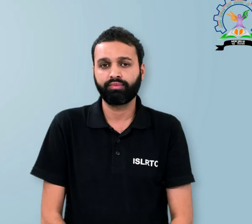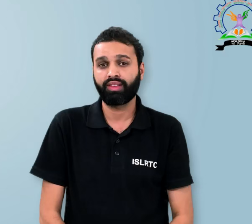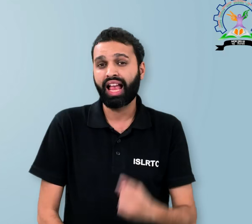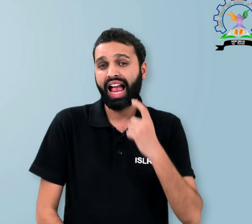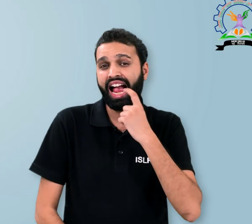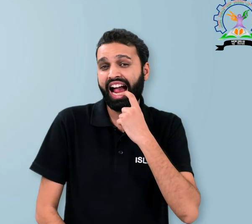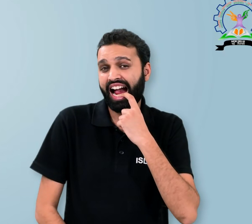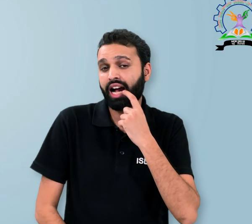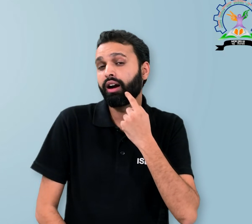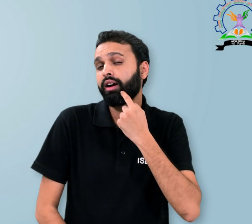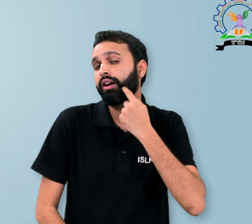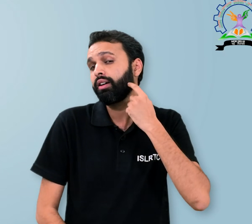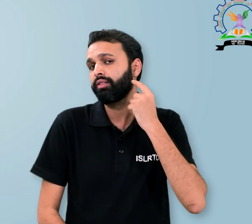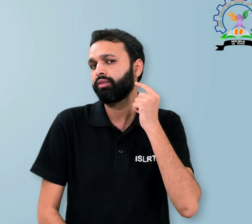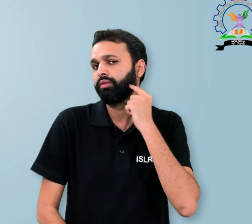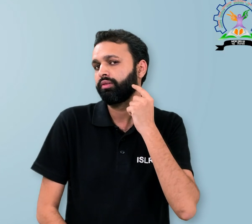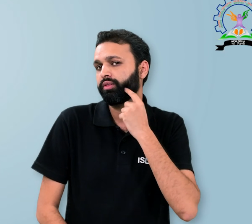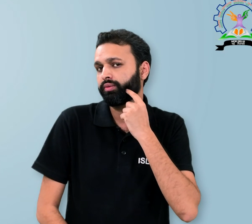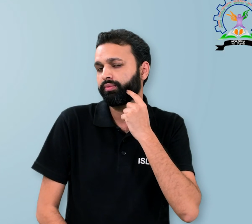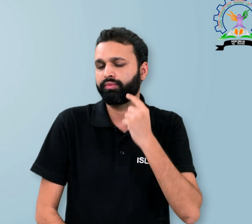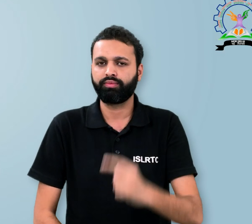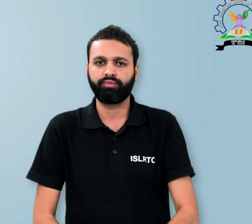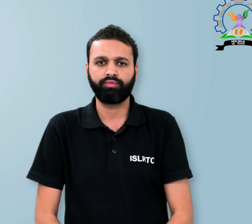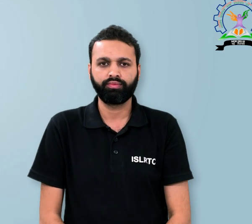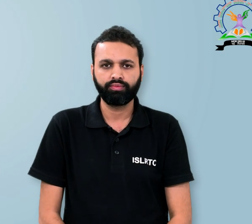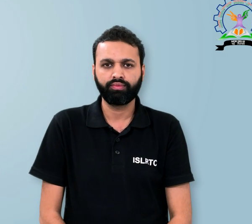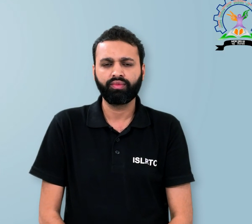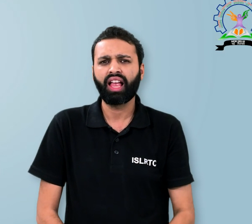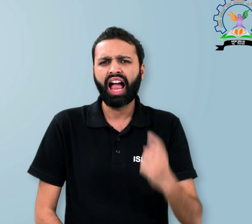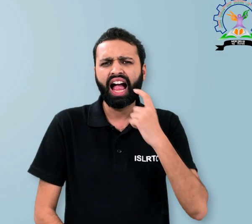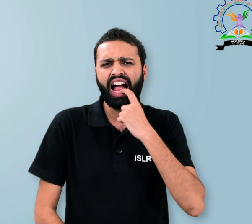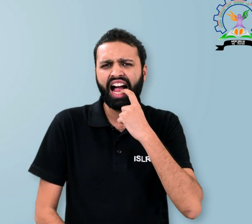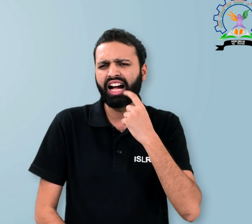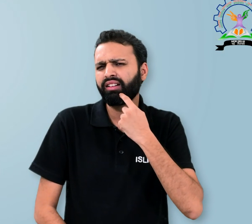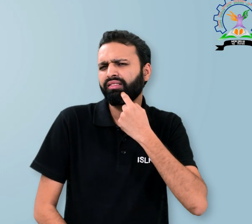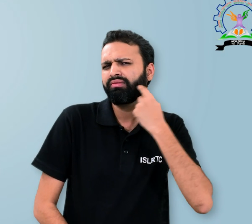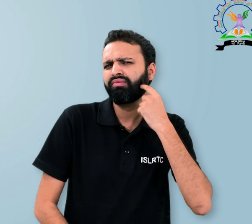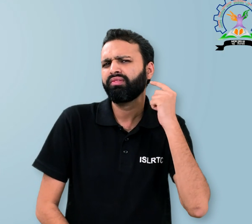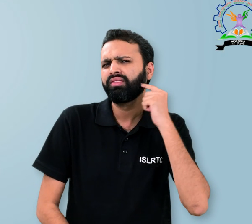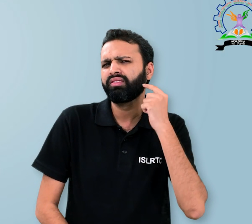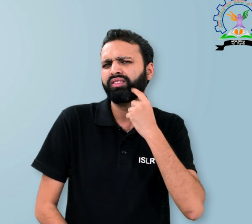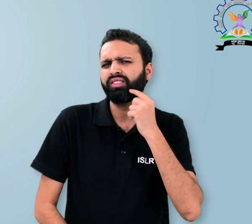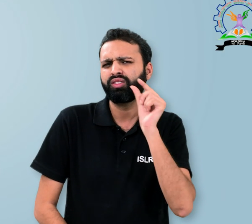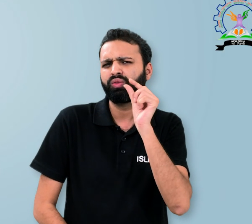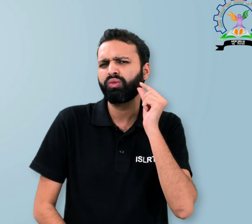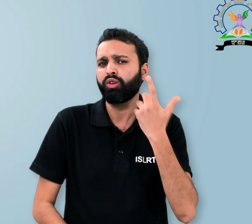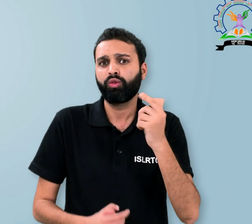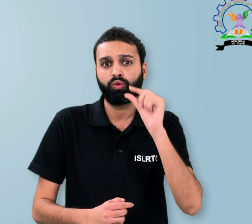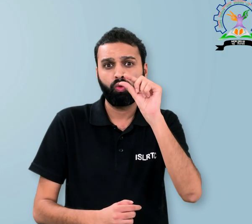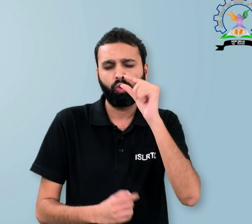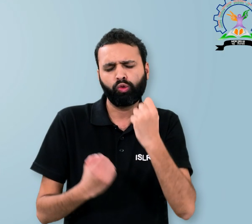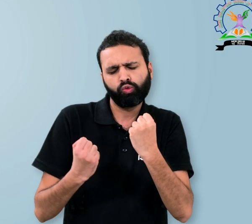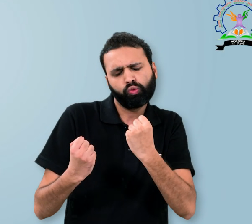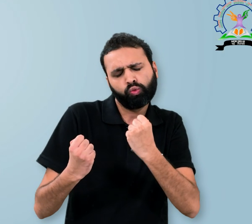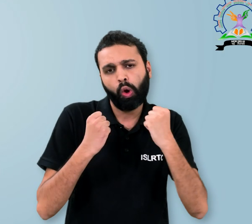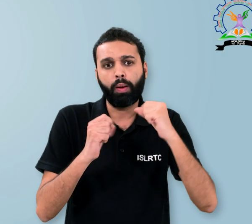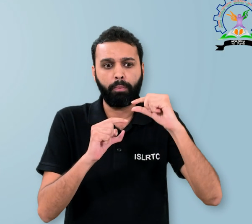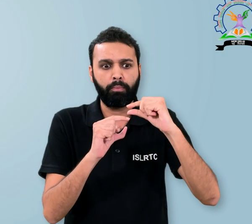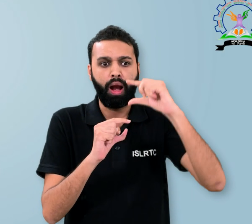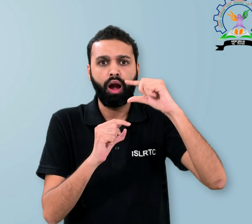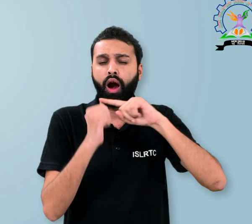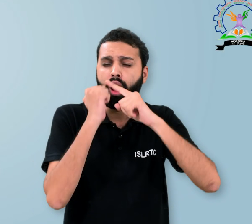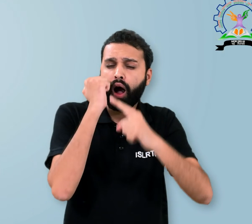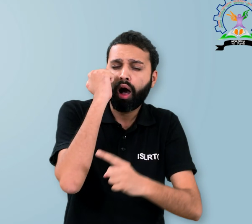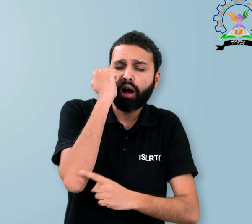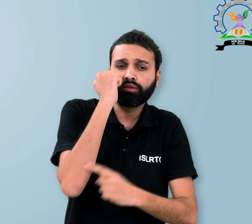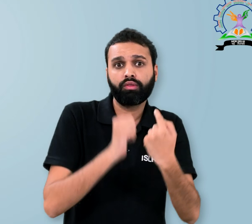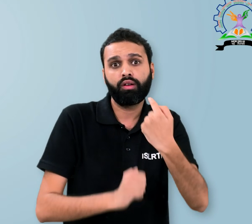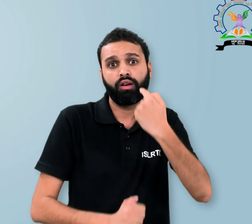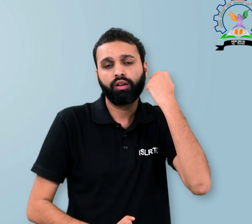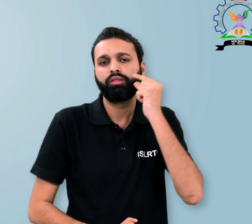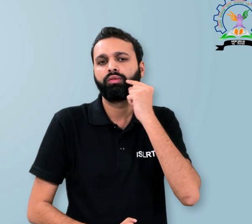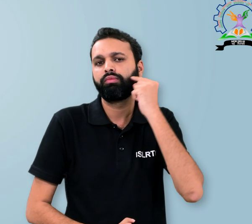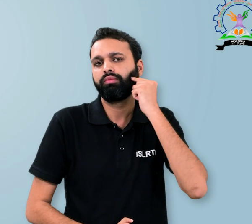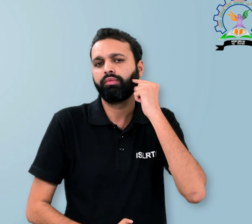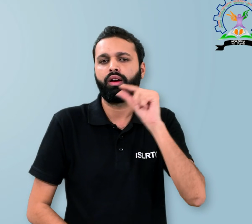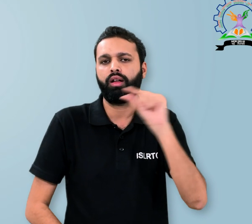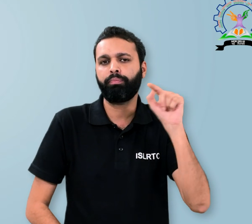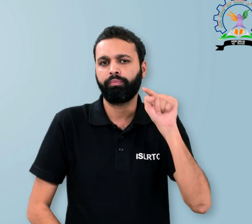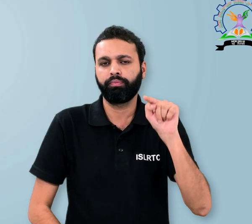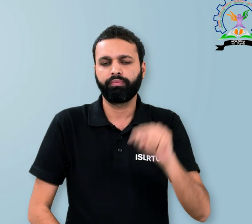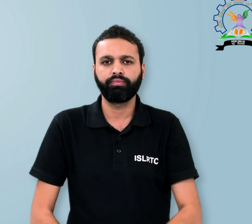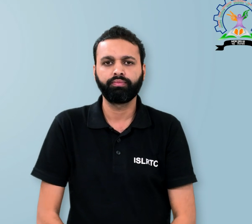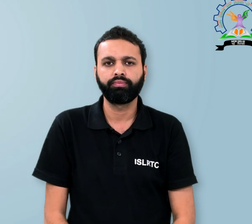Premolar Premolars are used for tearing and crushing food.